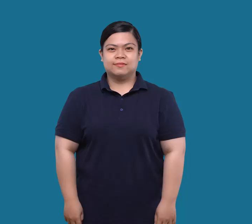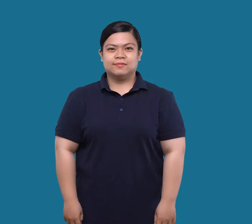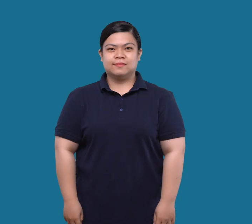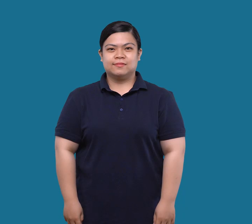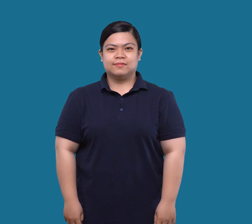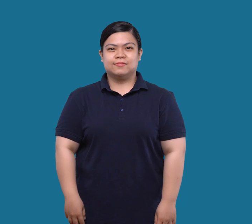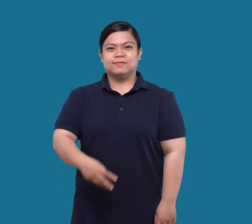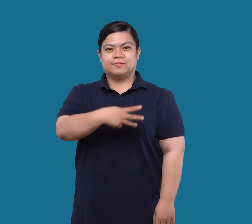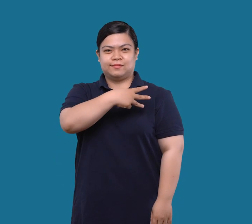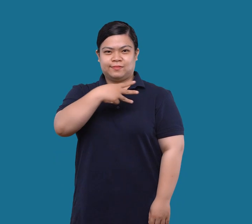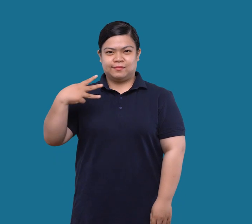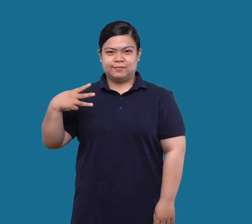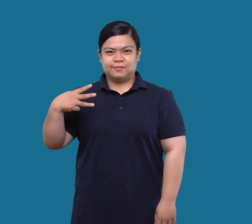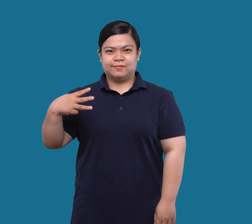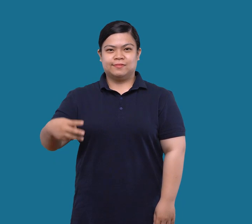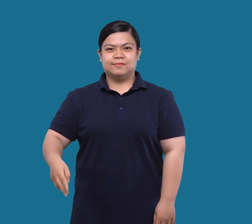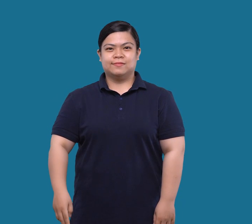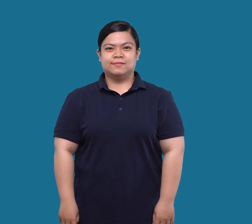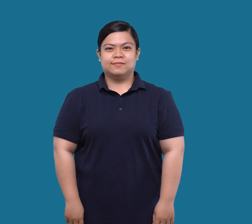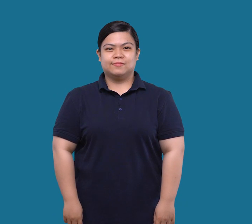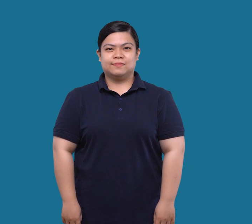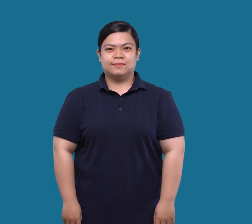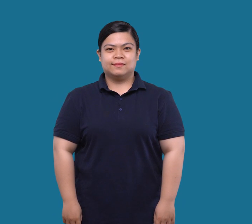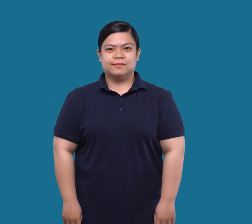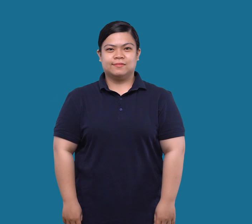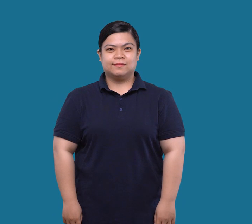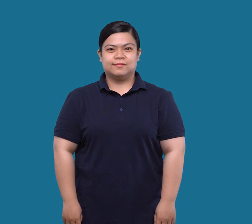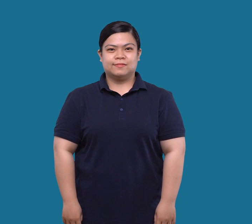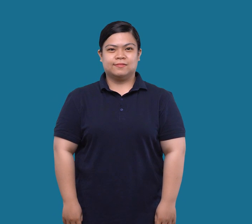phụ thuộc